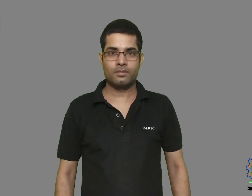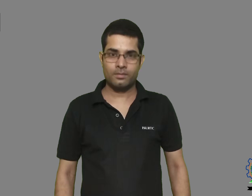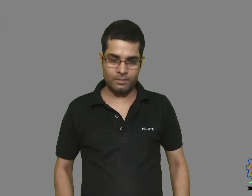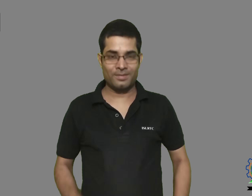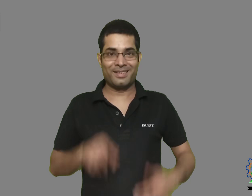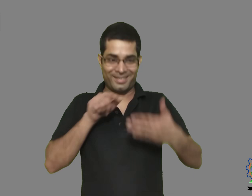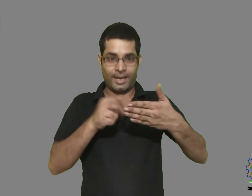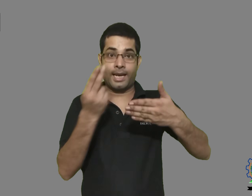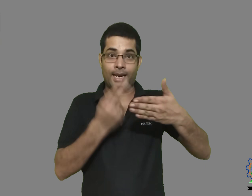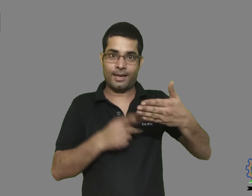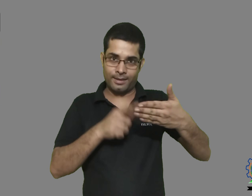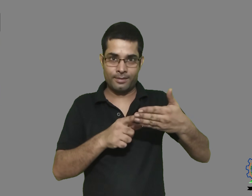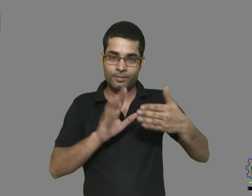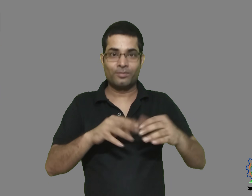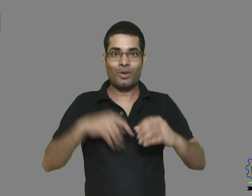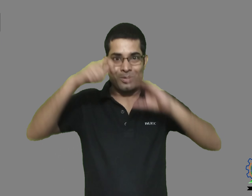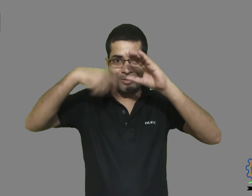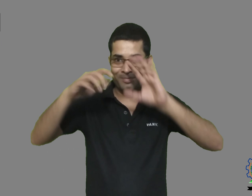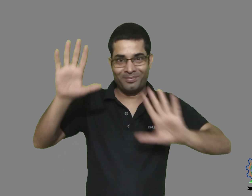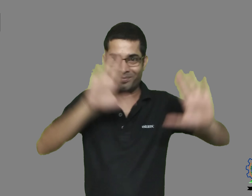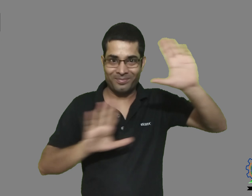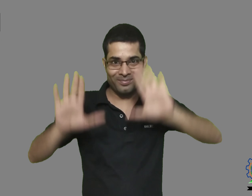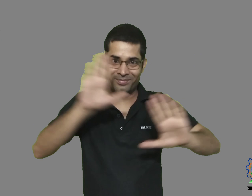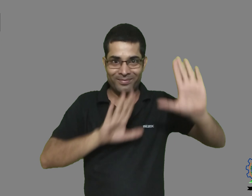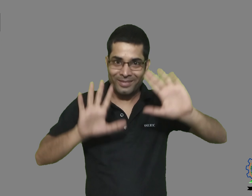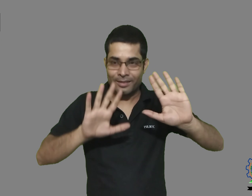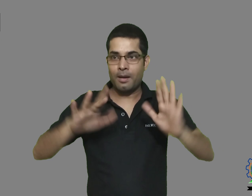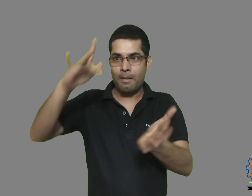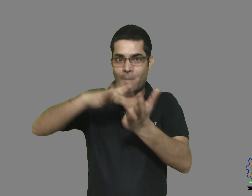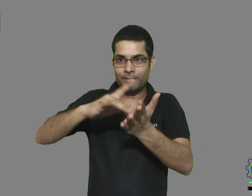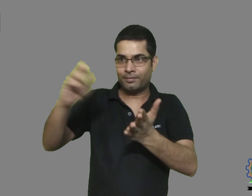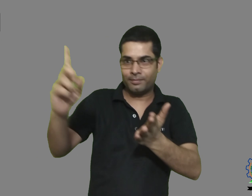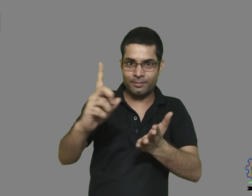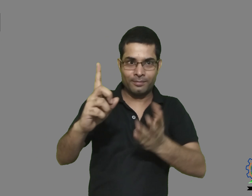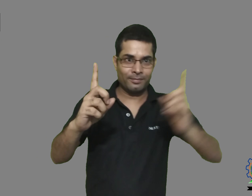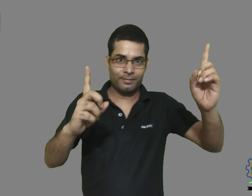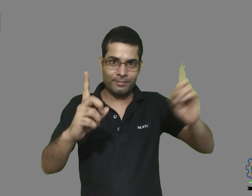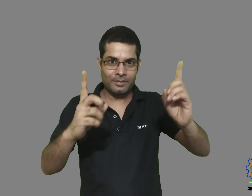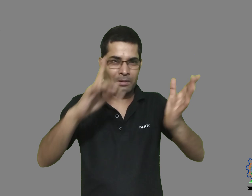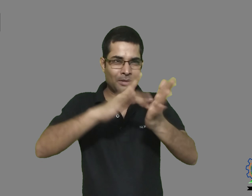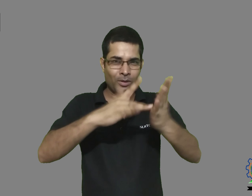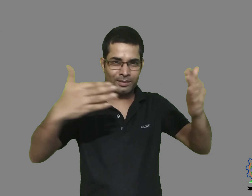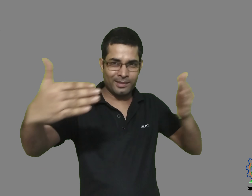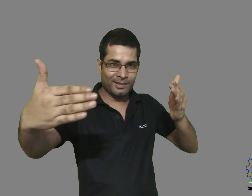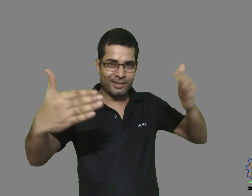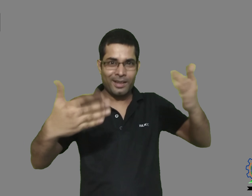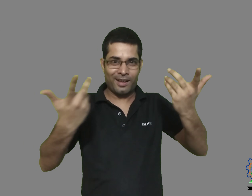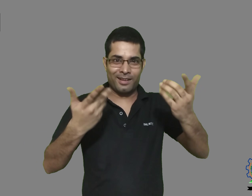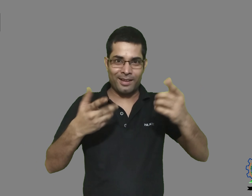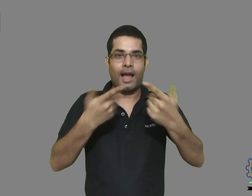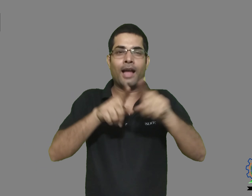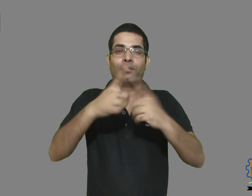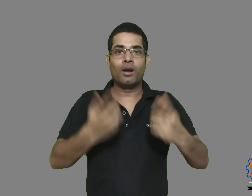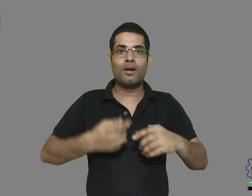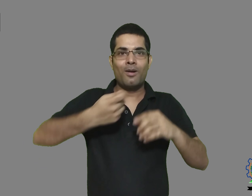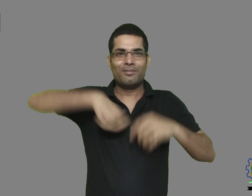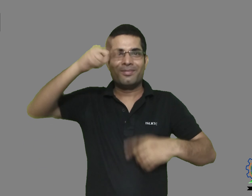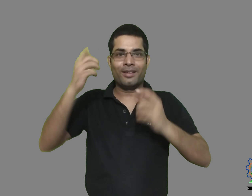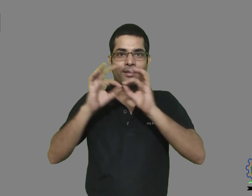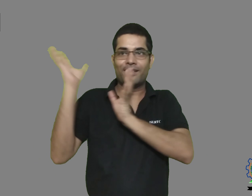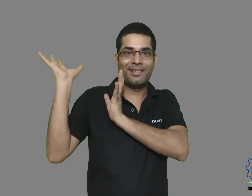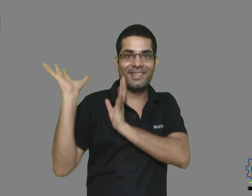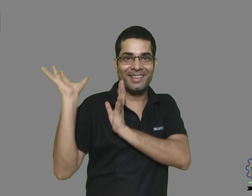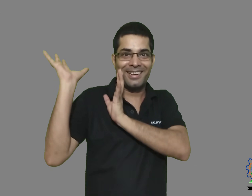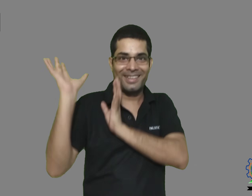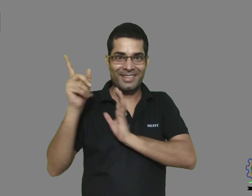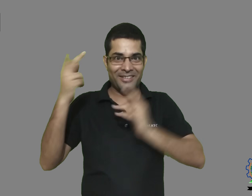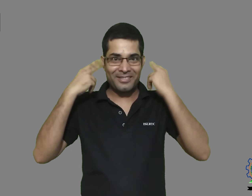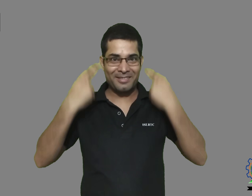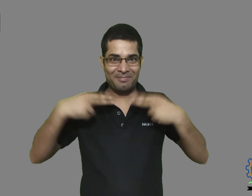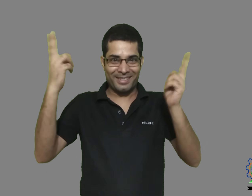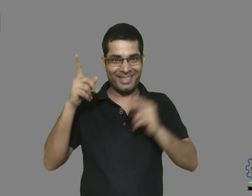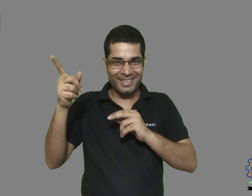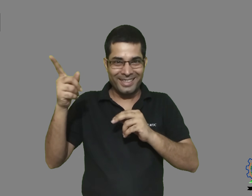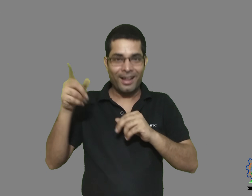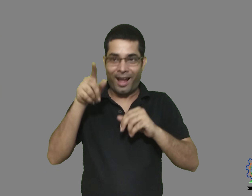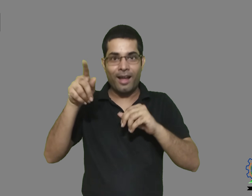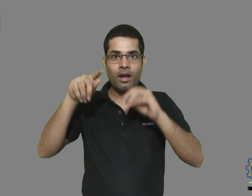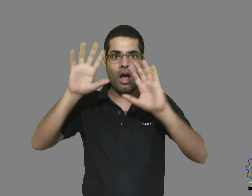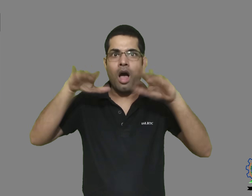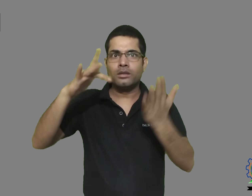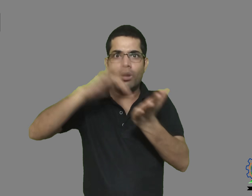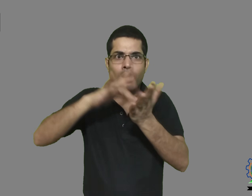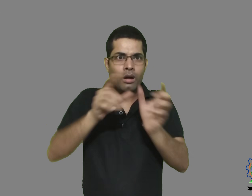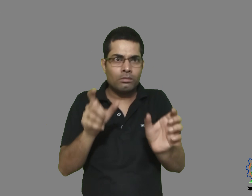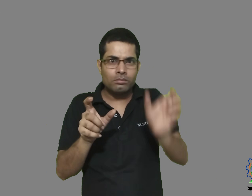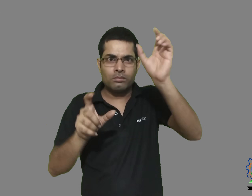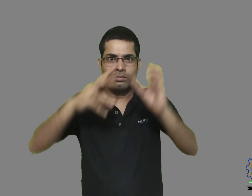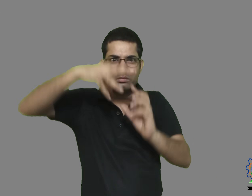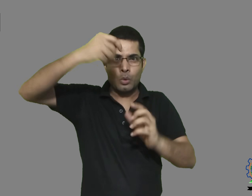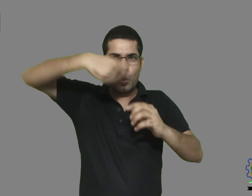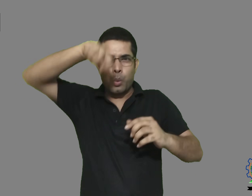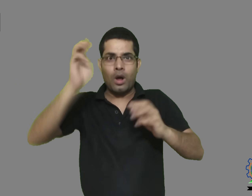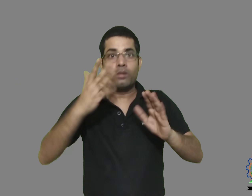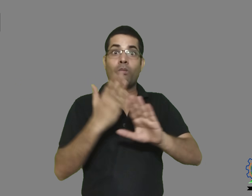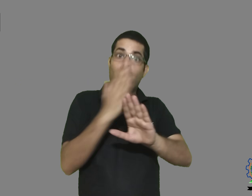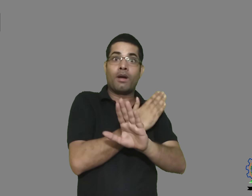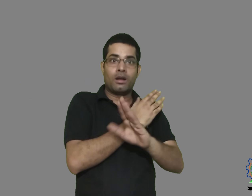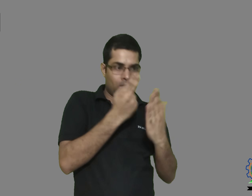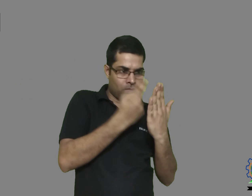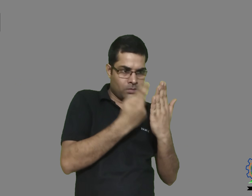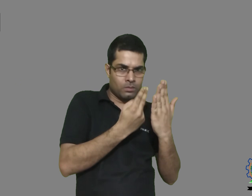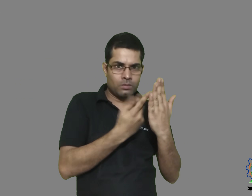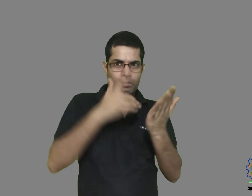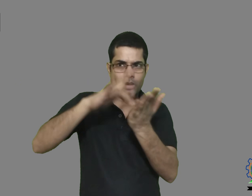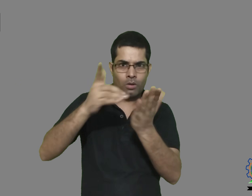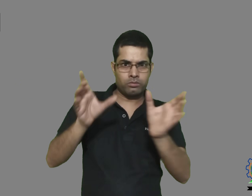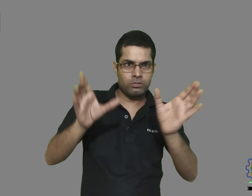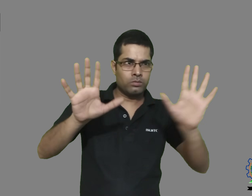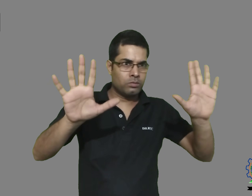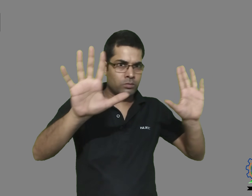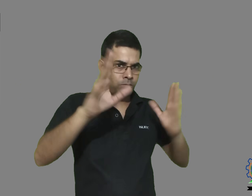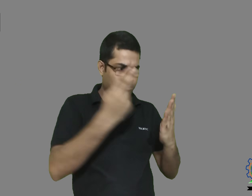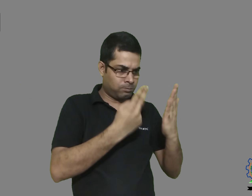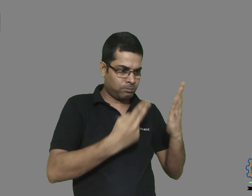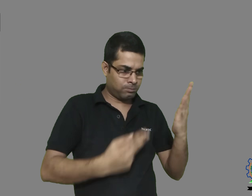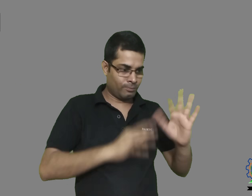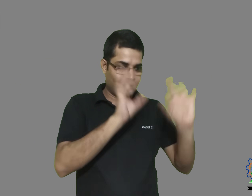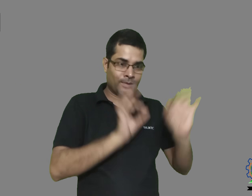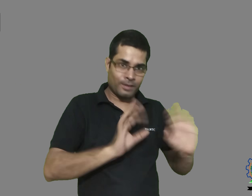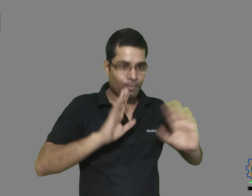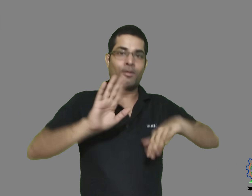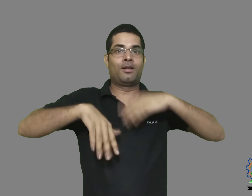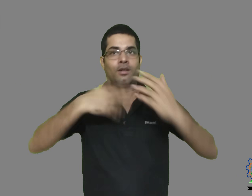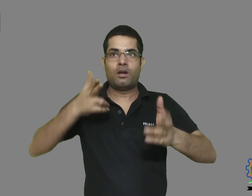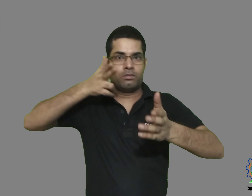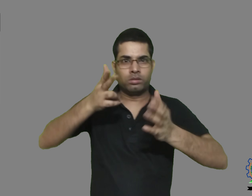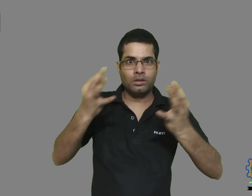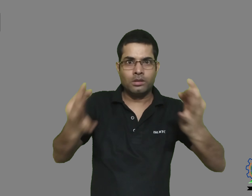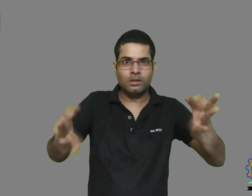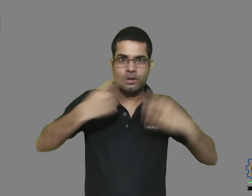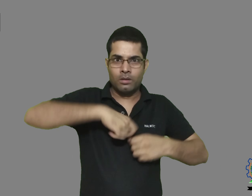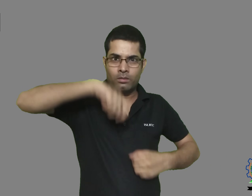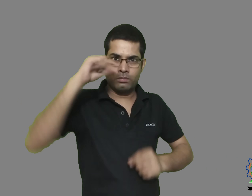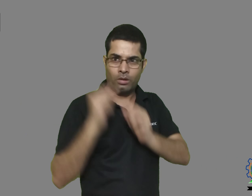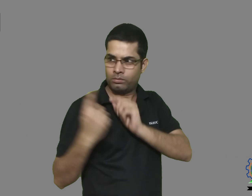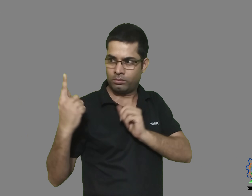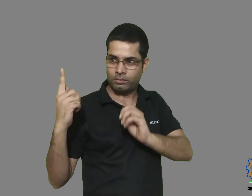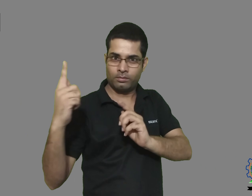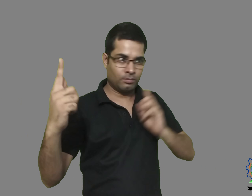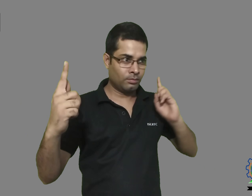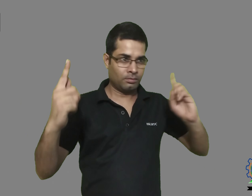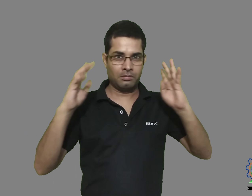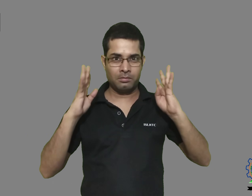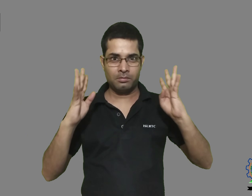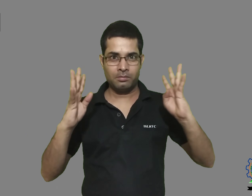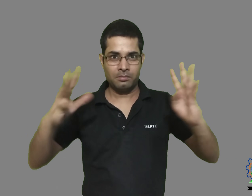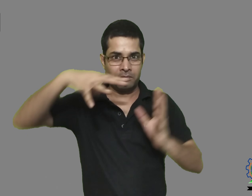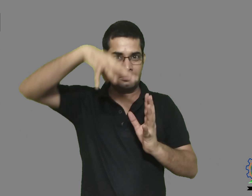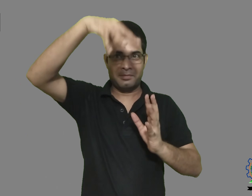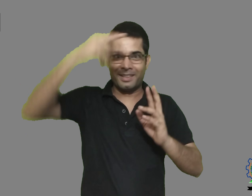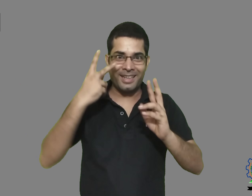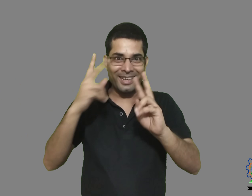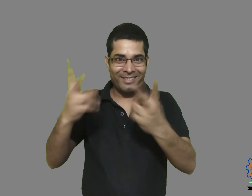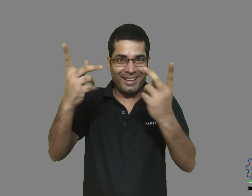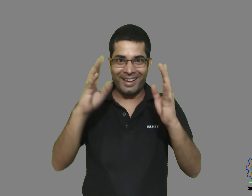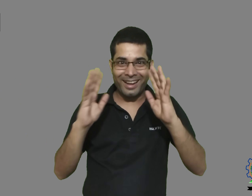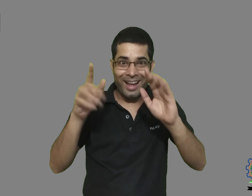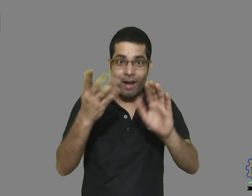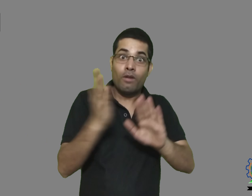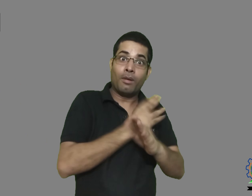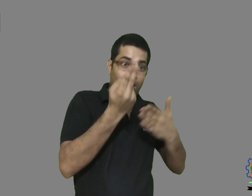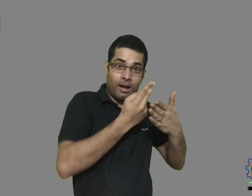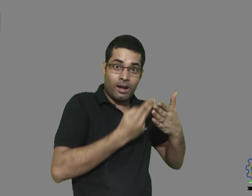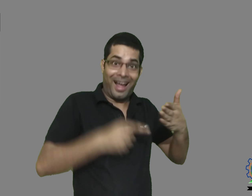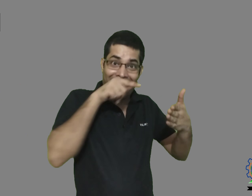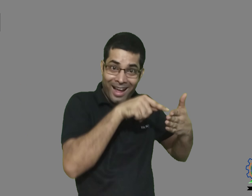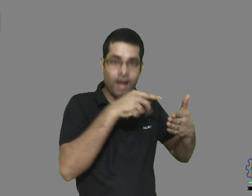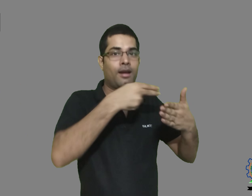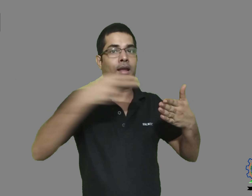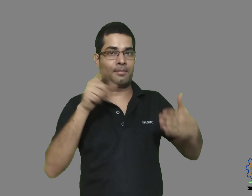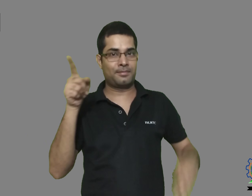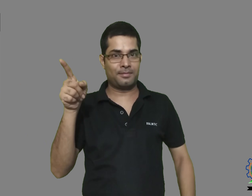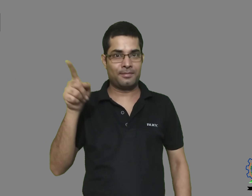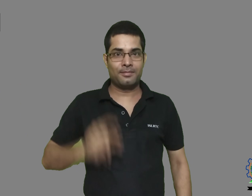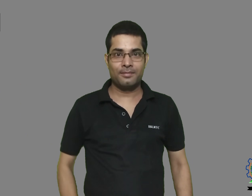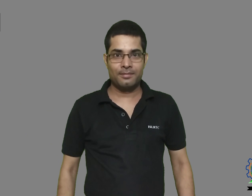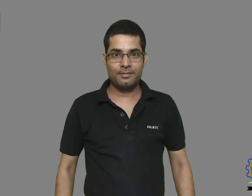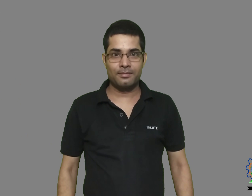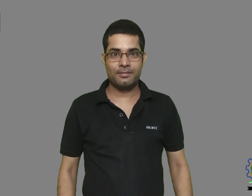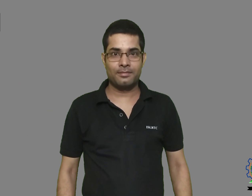Storyboard